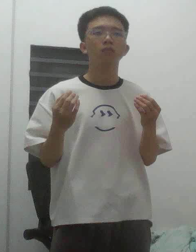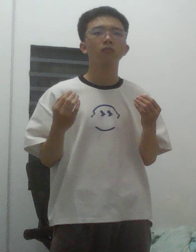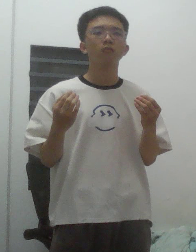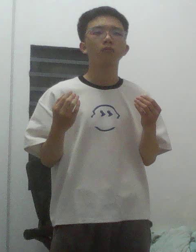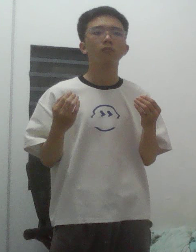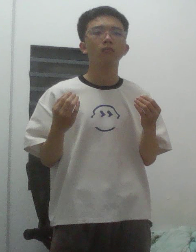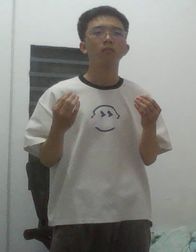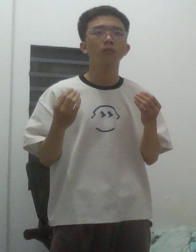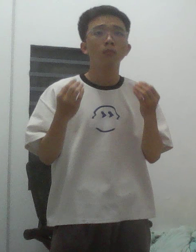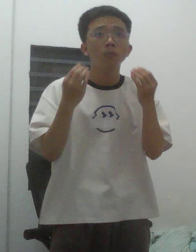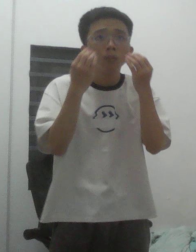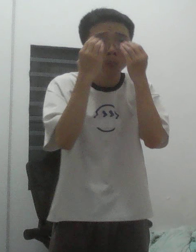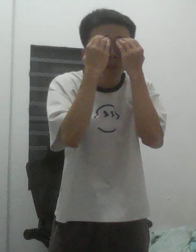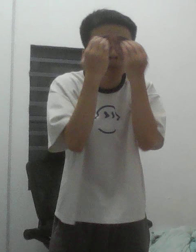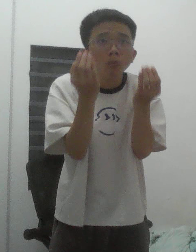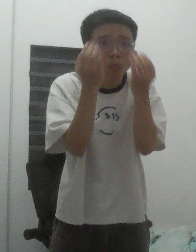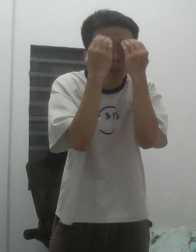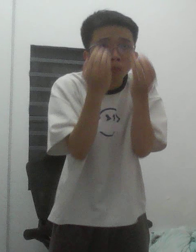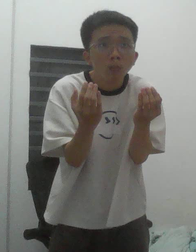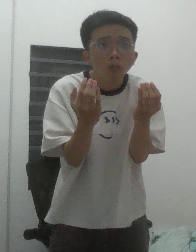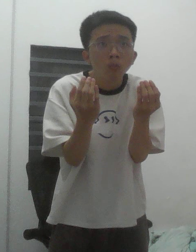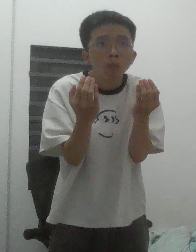ngac nhien